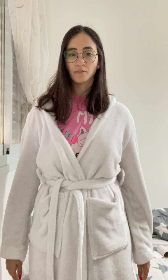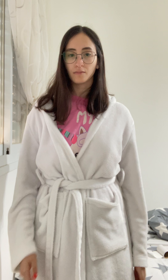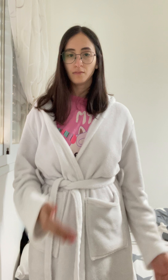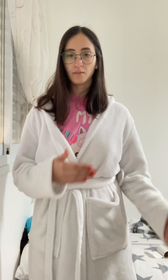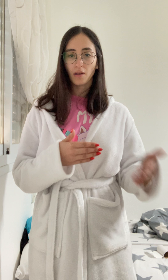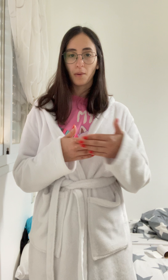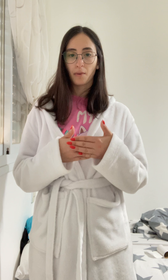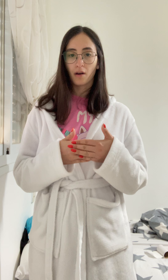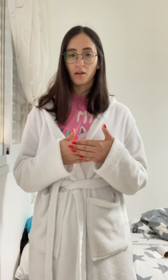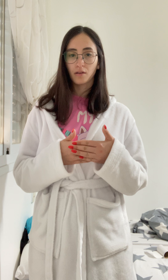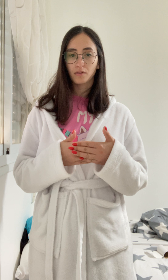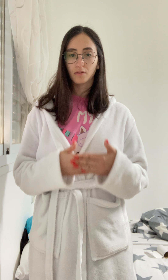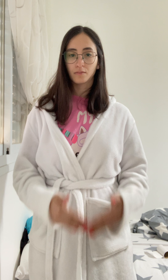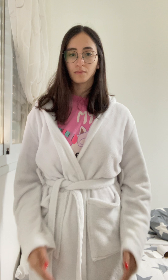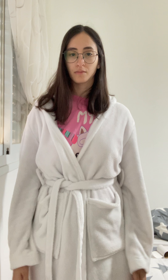בעל